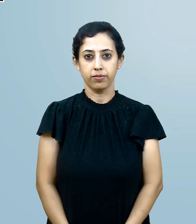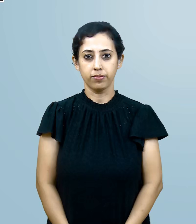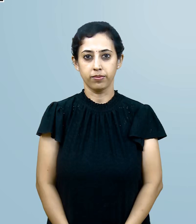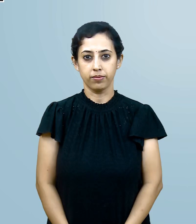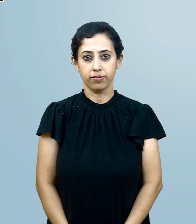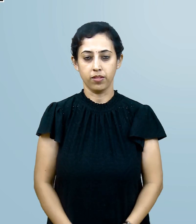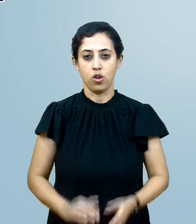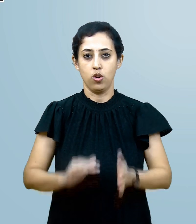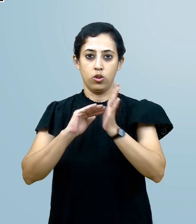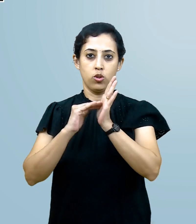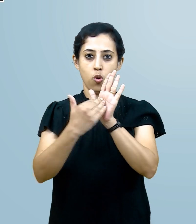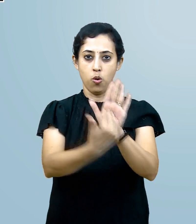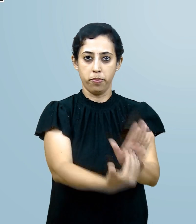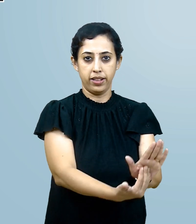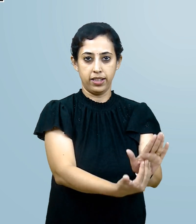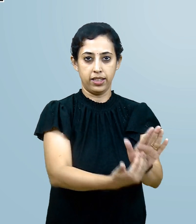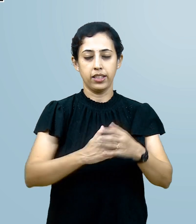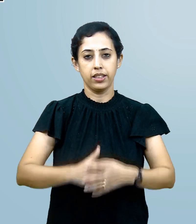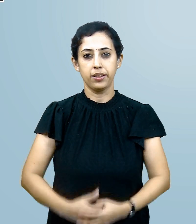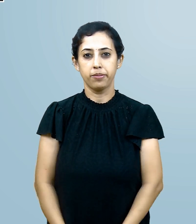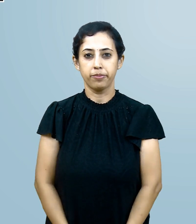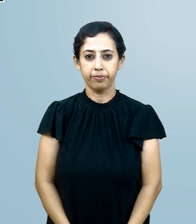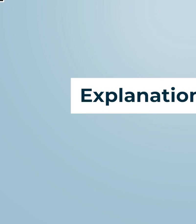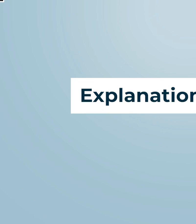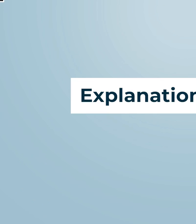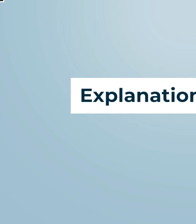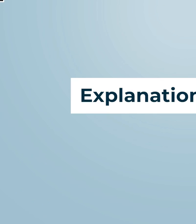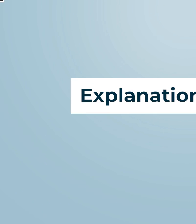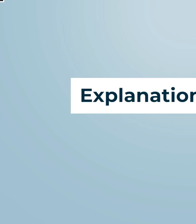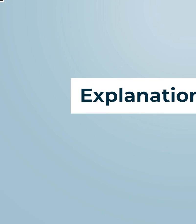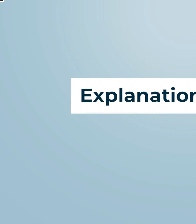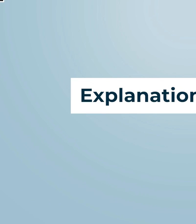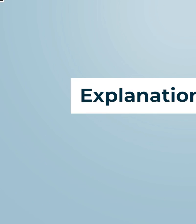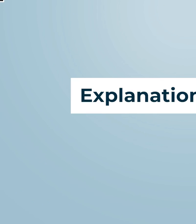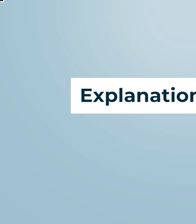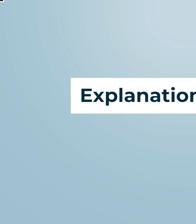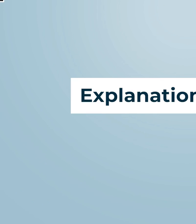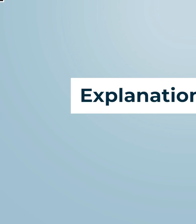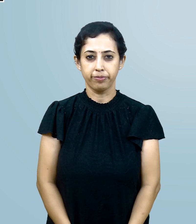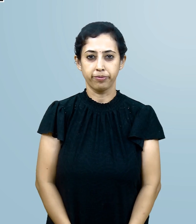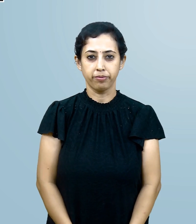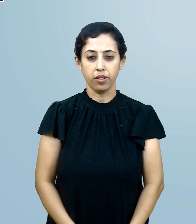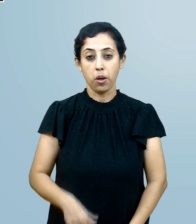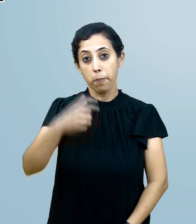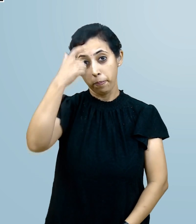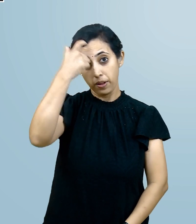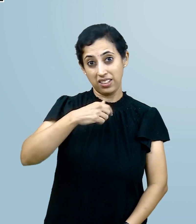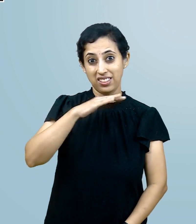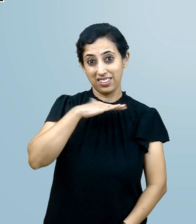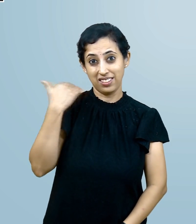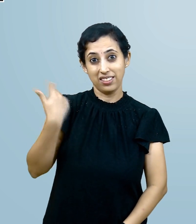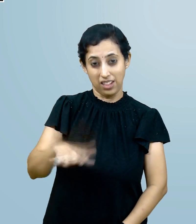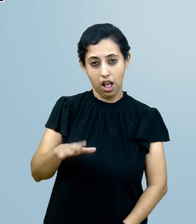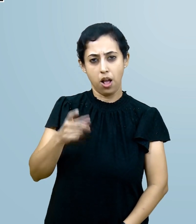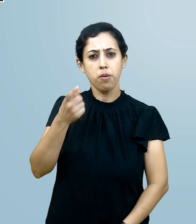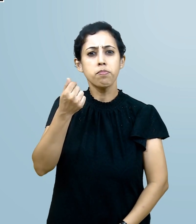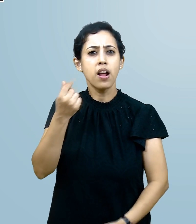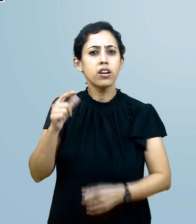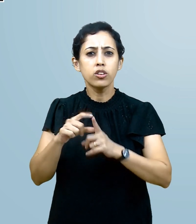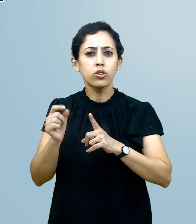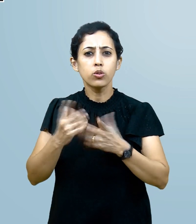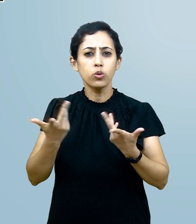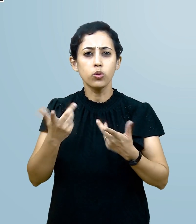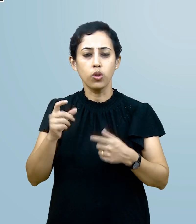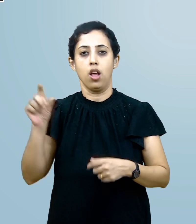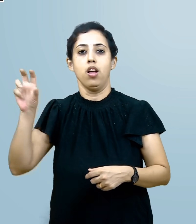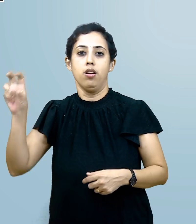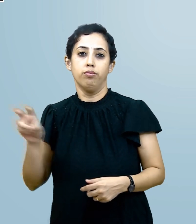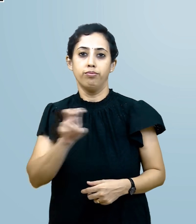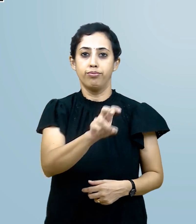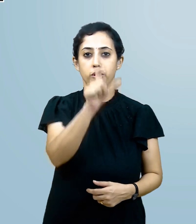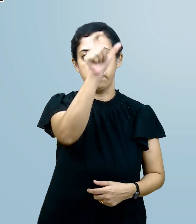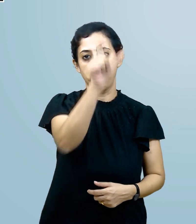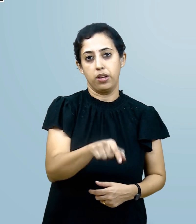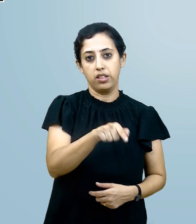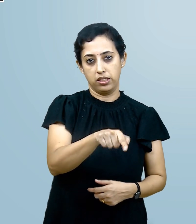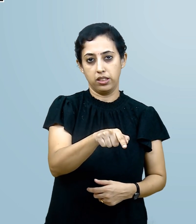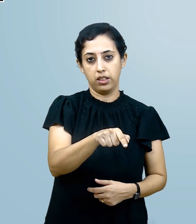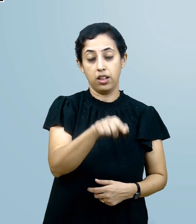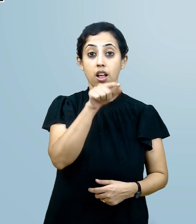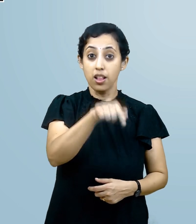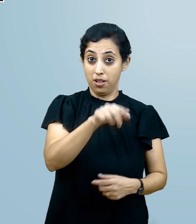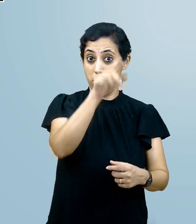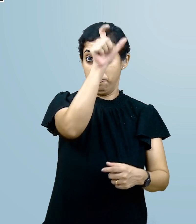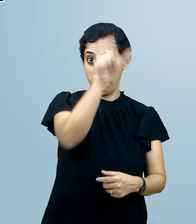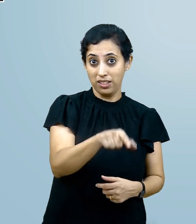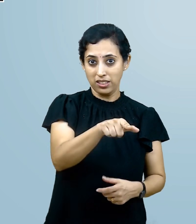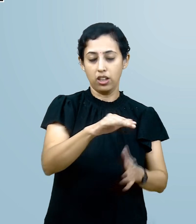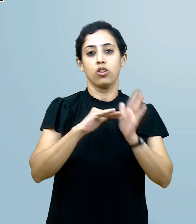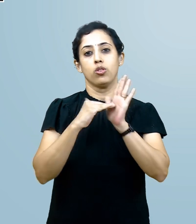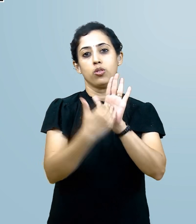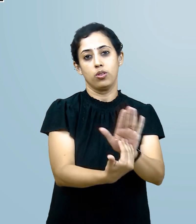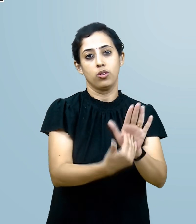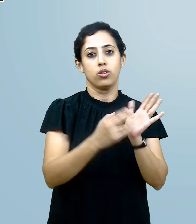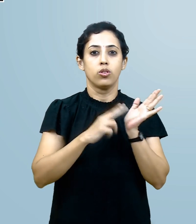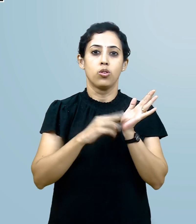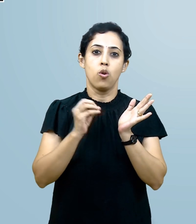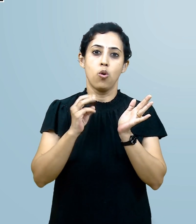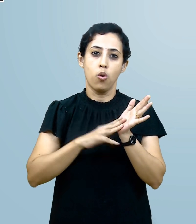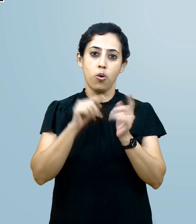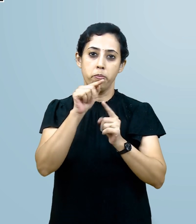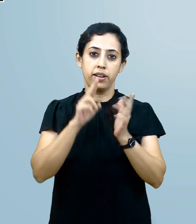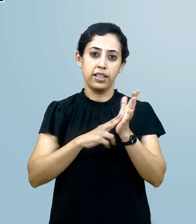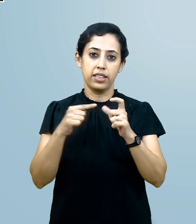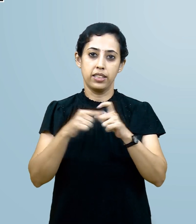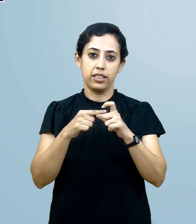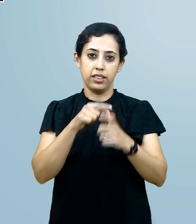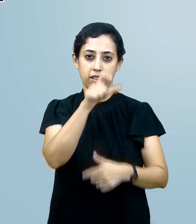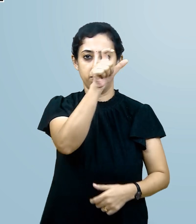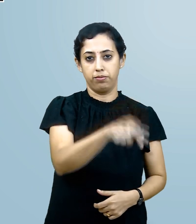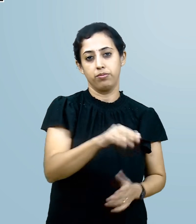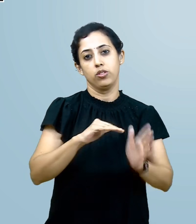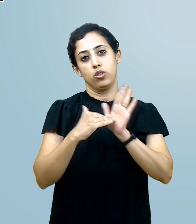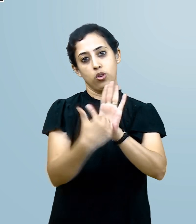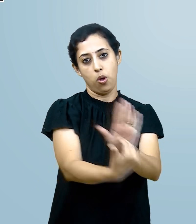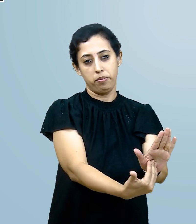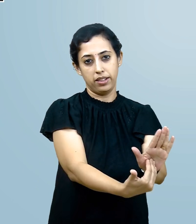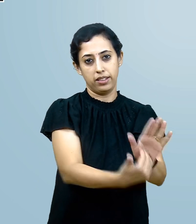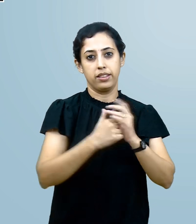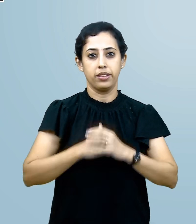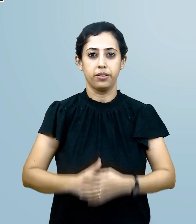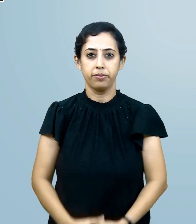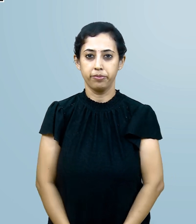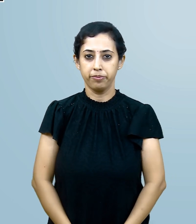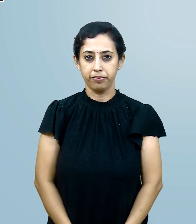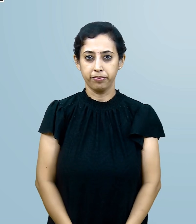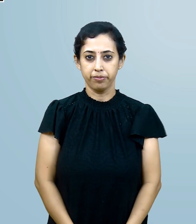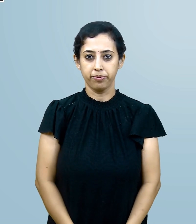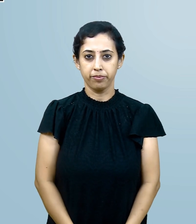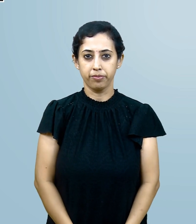Nominee